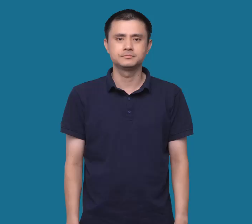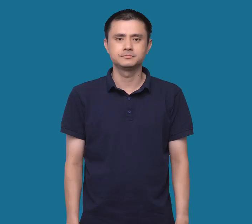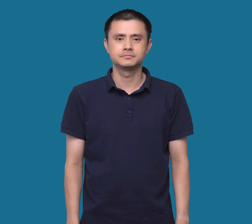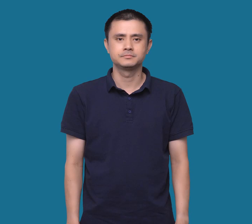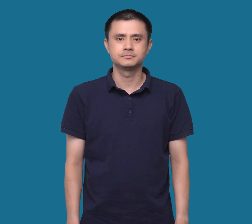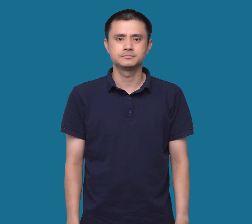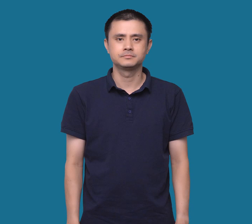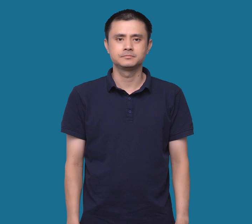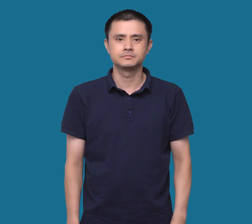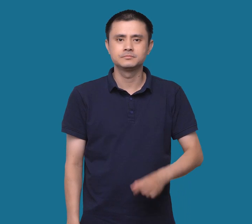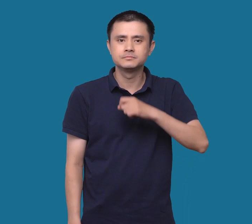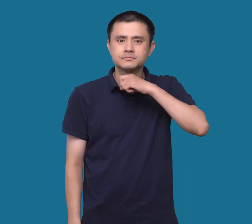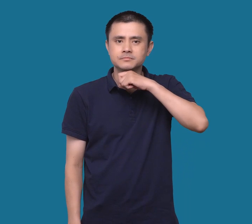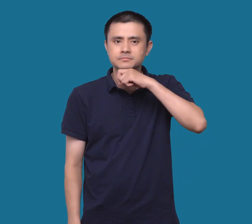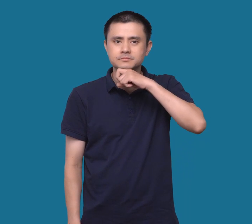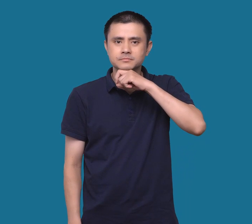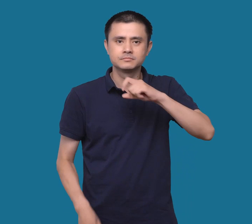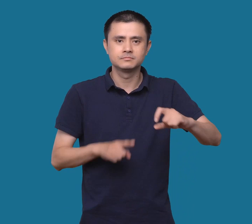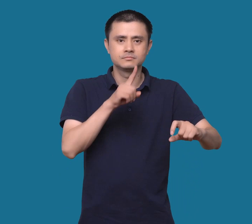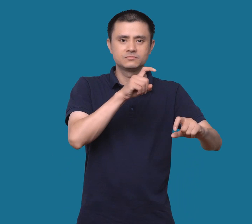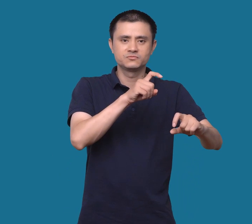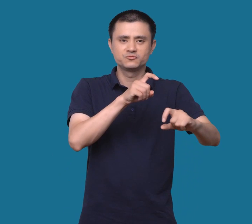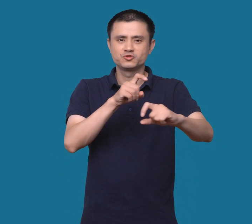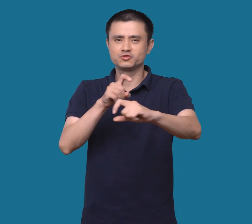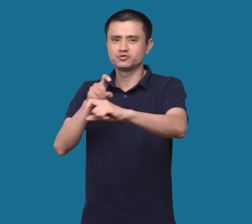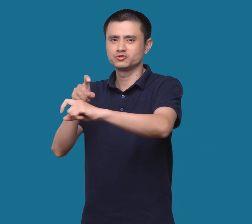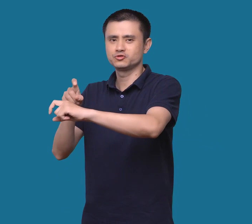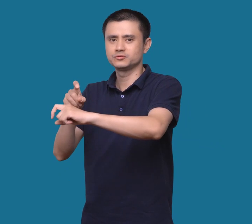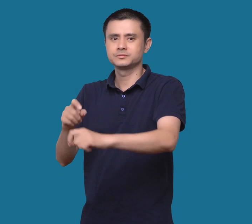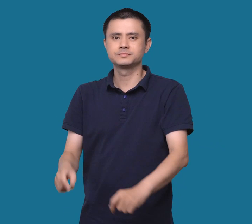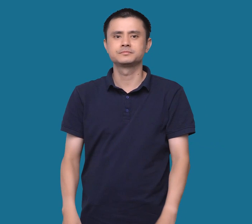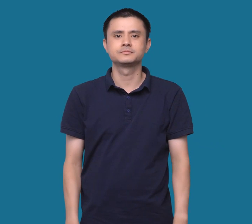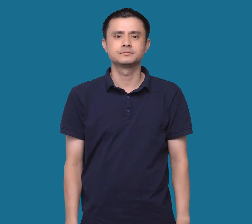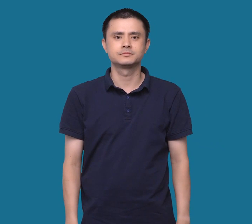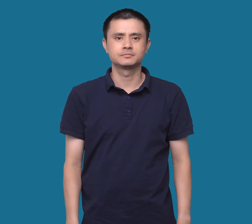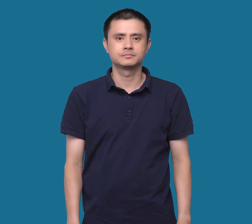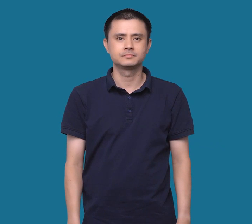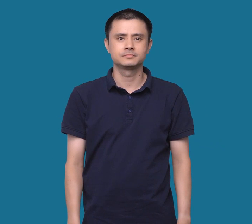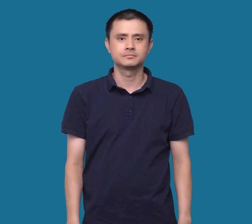xịt côn trùng